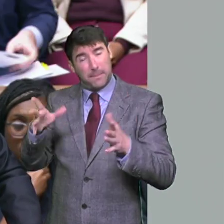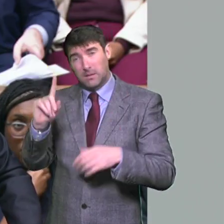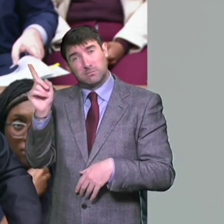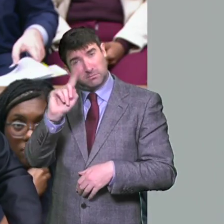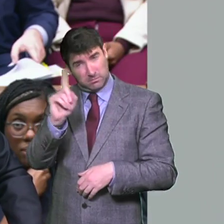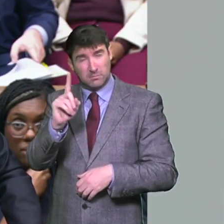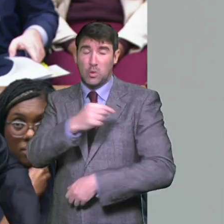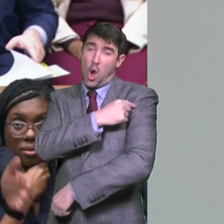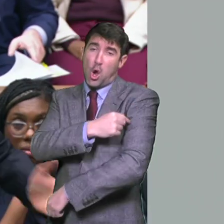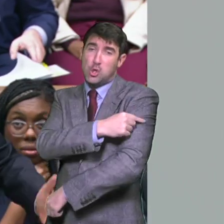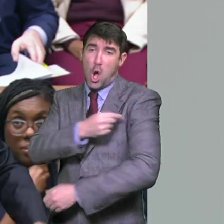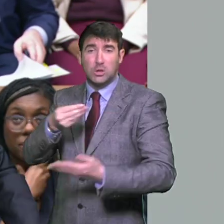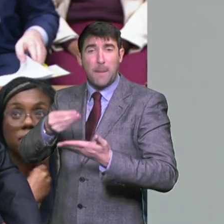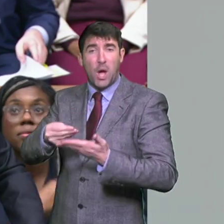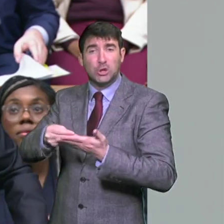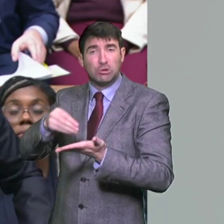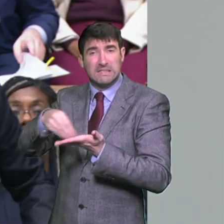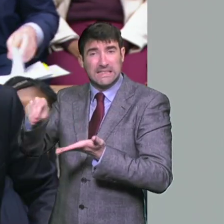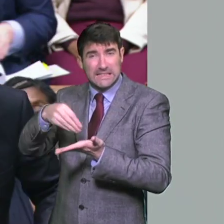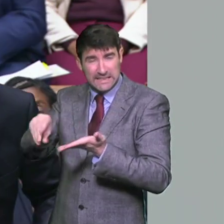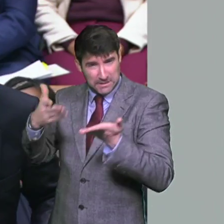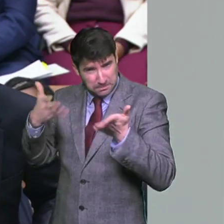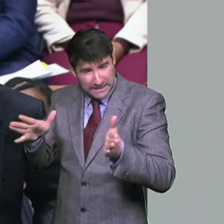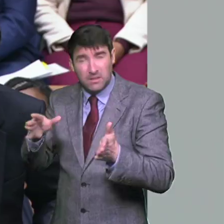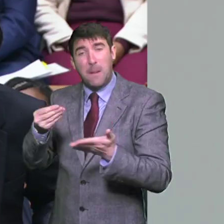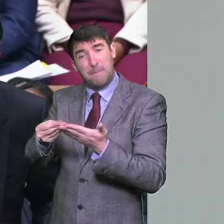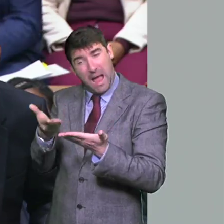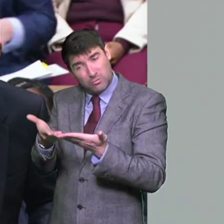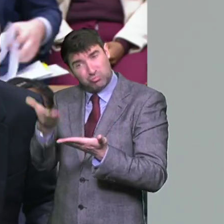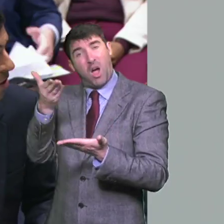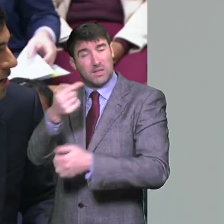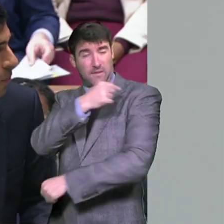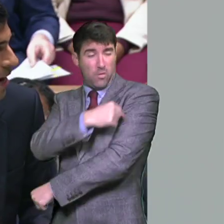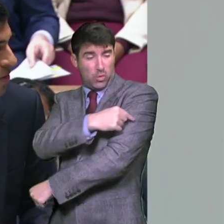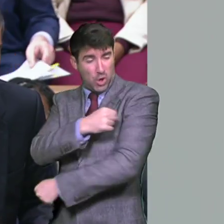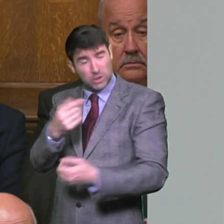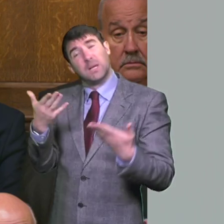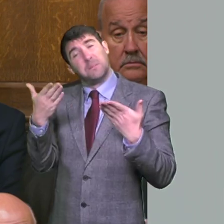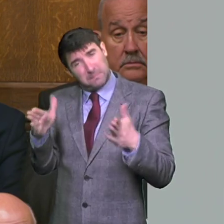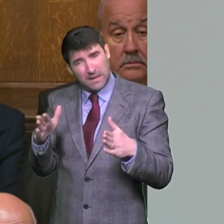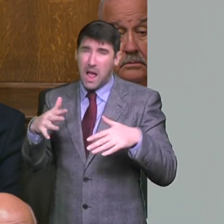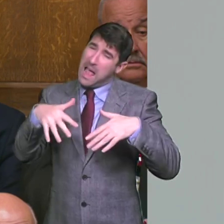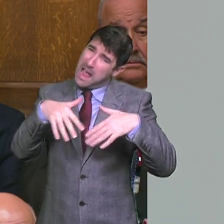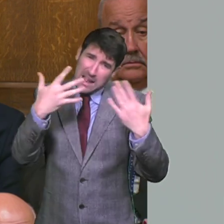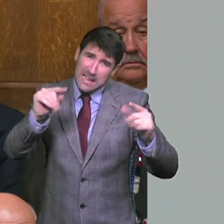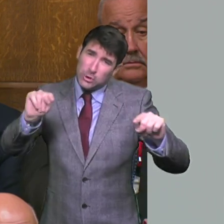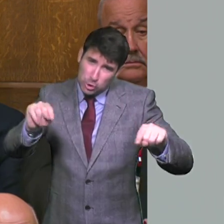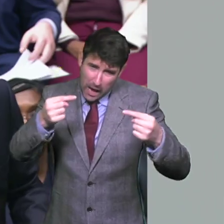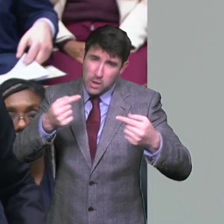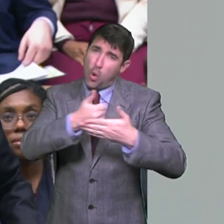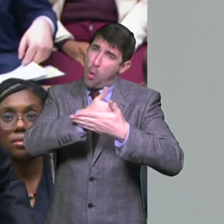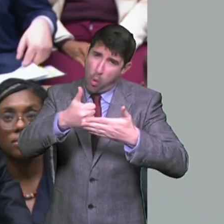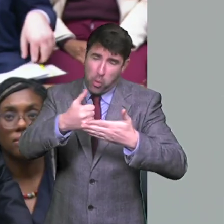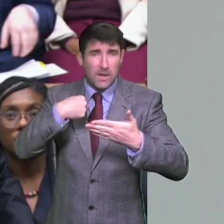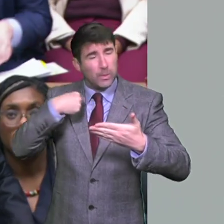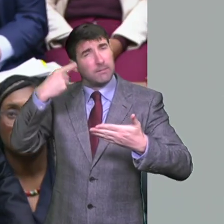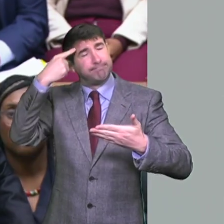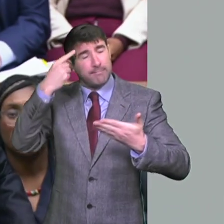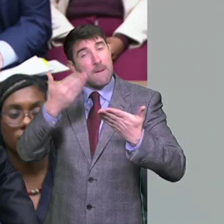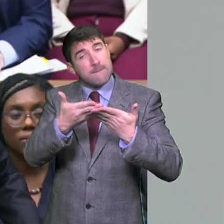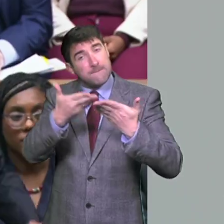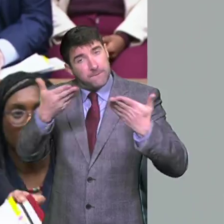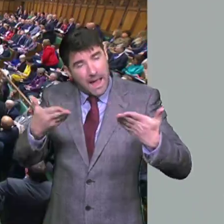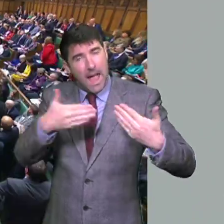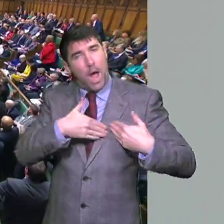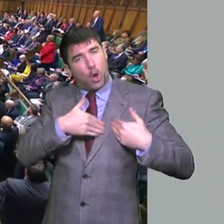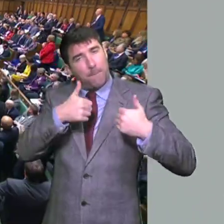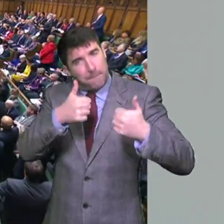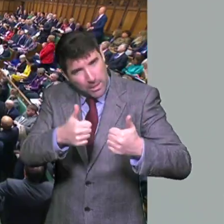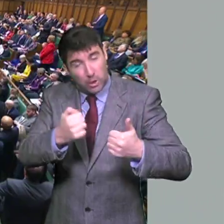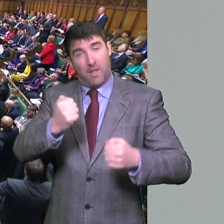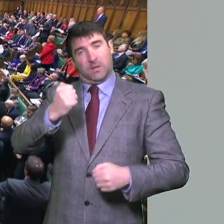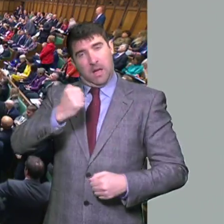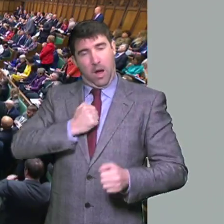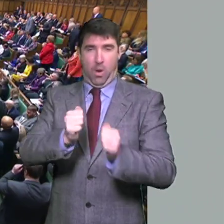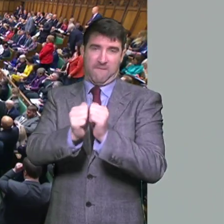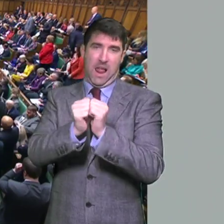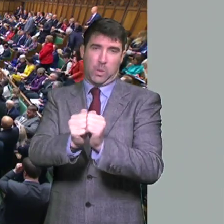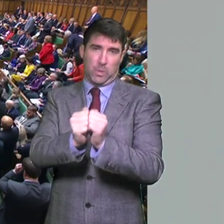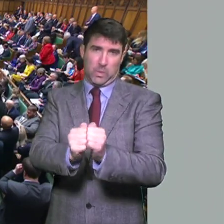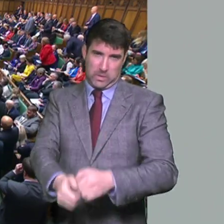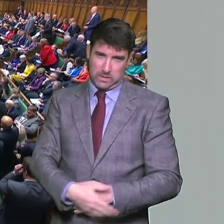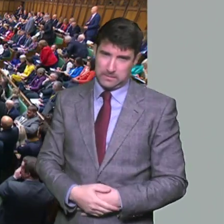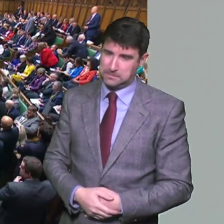As I committed to previously, as we approach the difficult decisions that confront us, we will do so in a way that is fair and compassionate, because those are our values and that is what we will deliver.